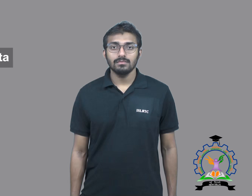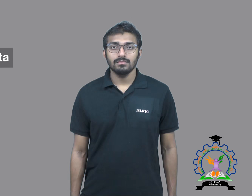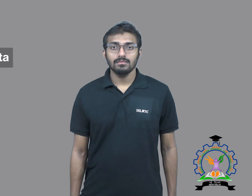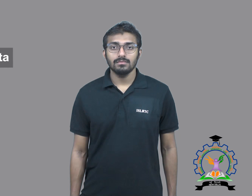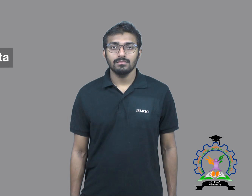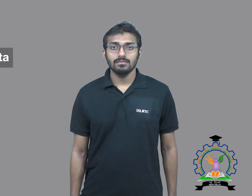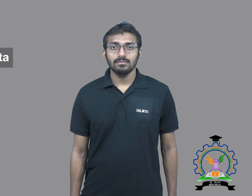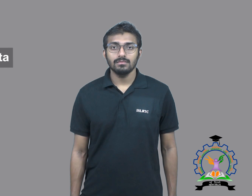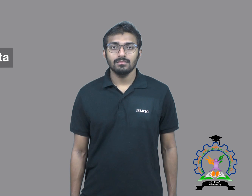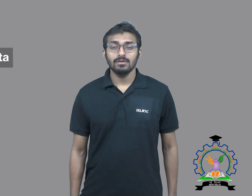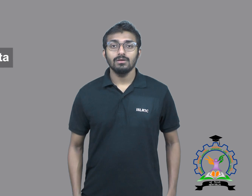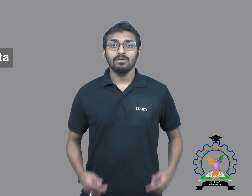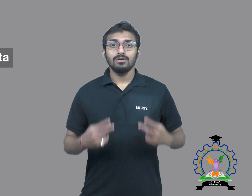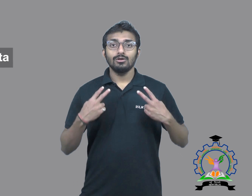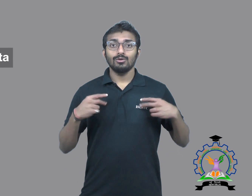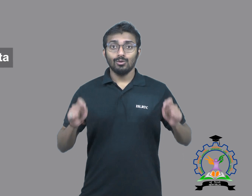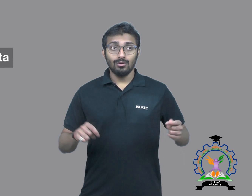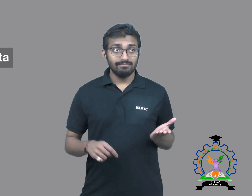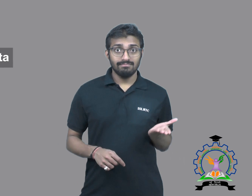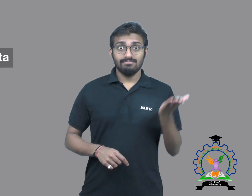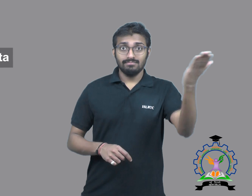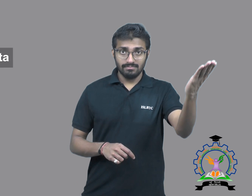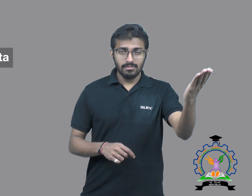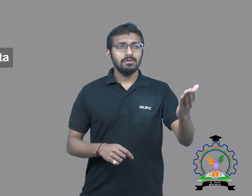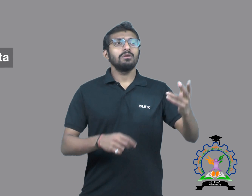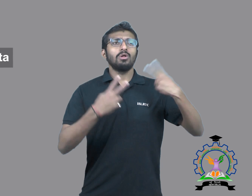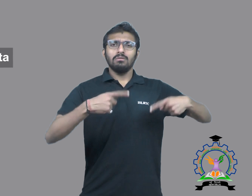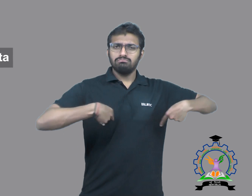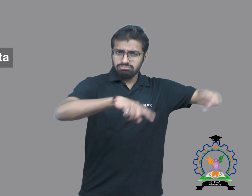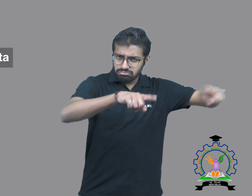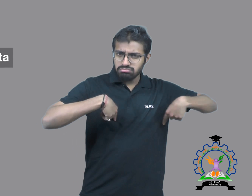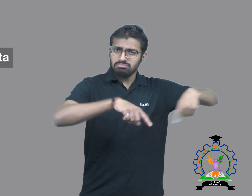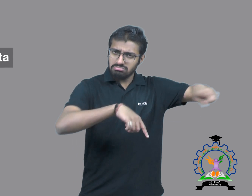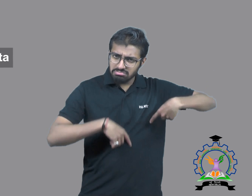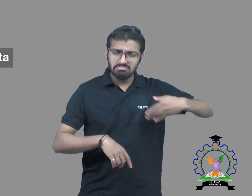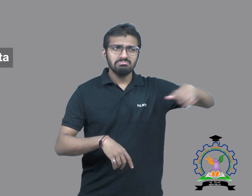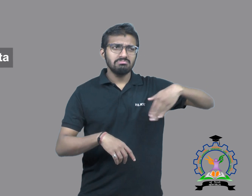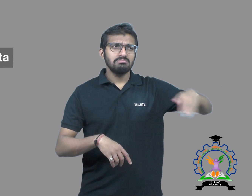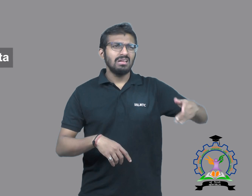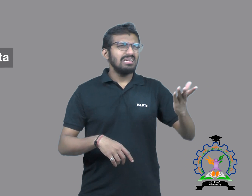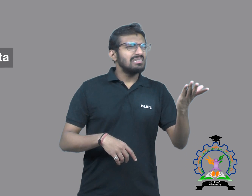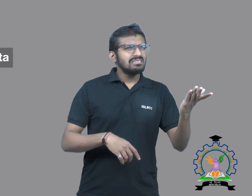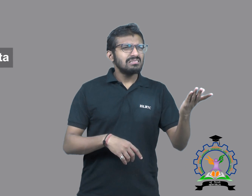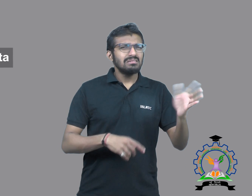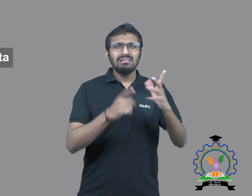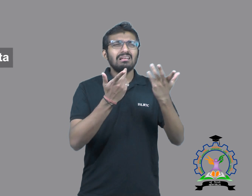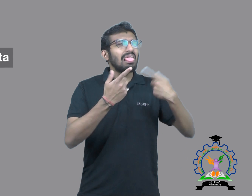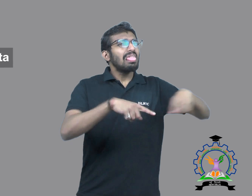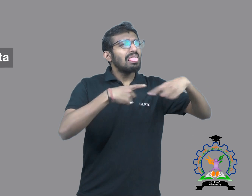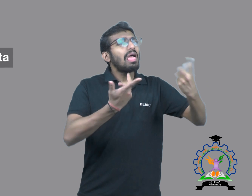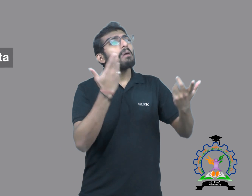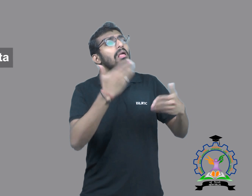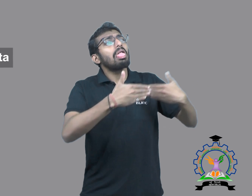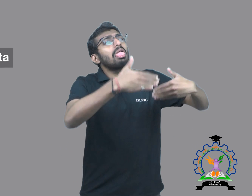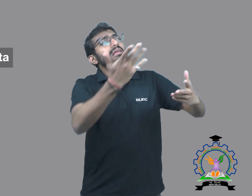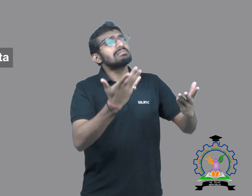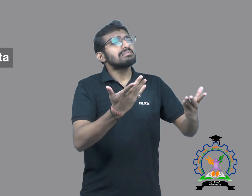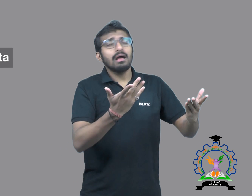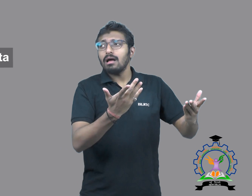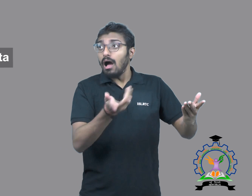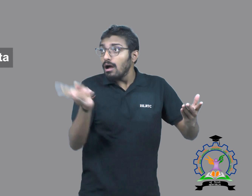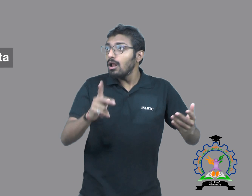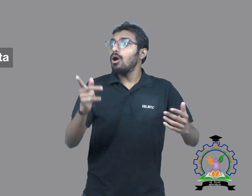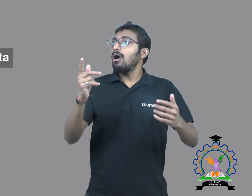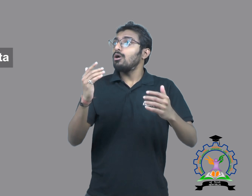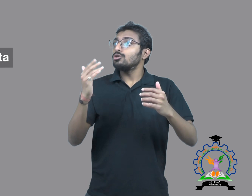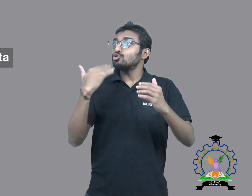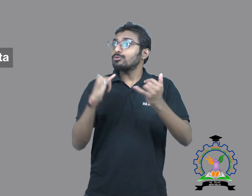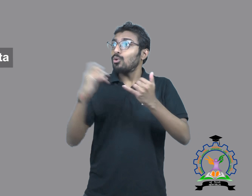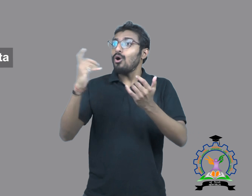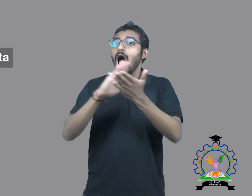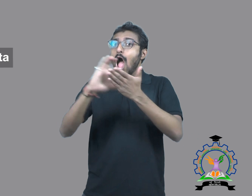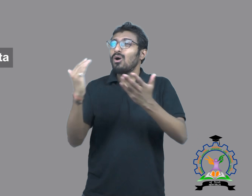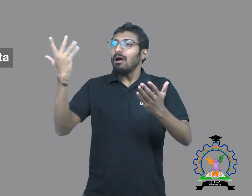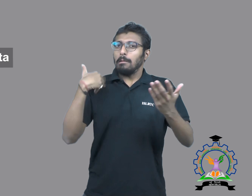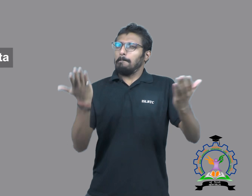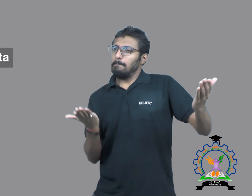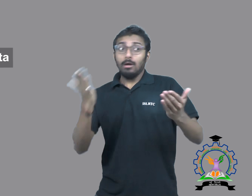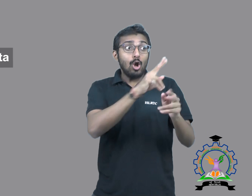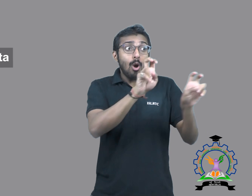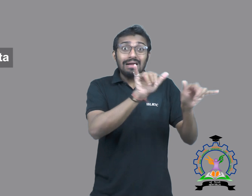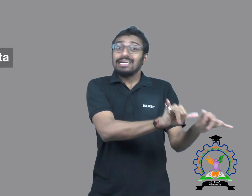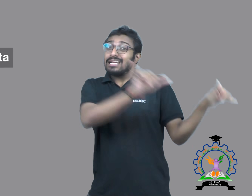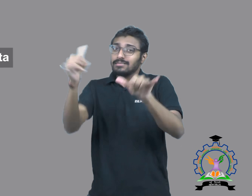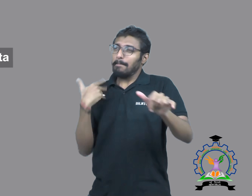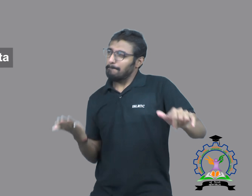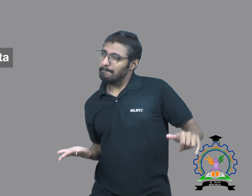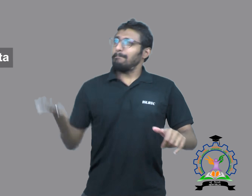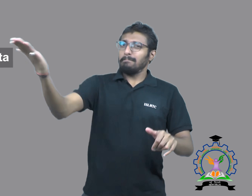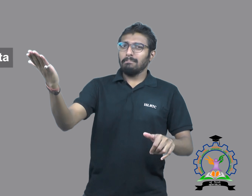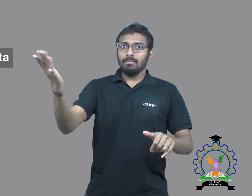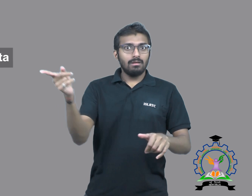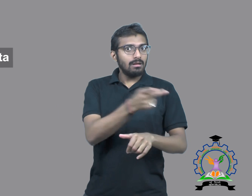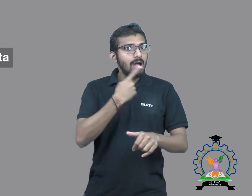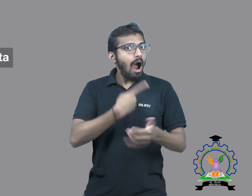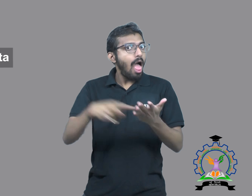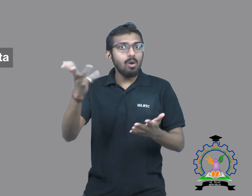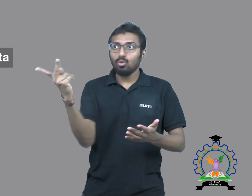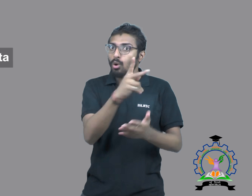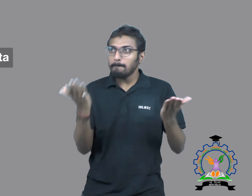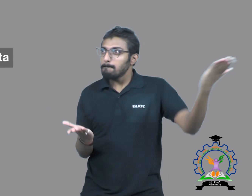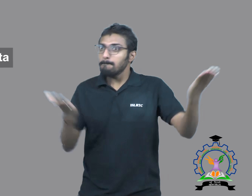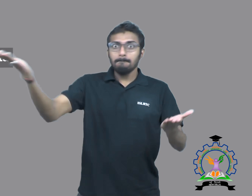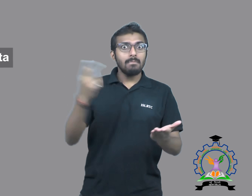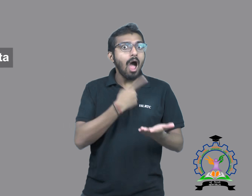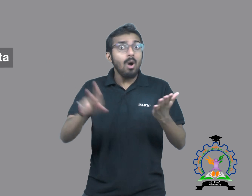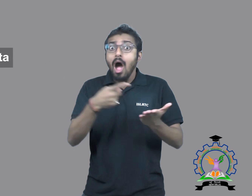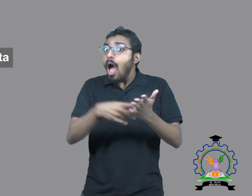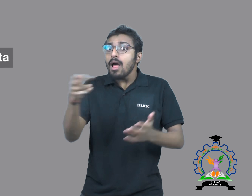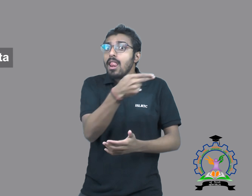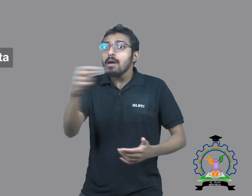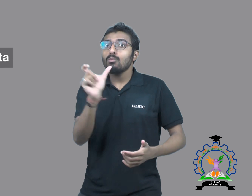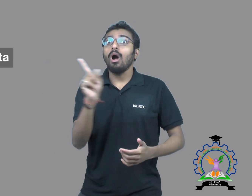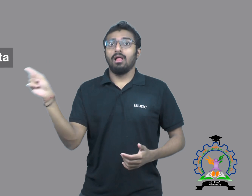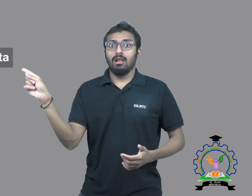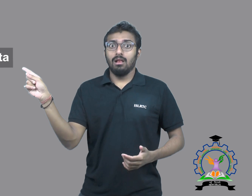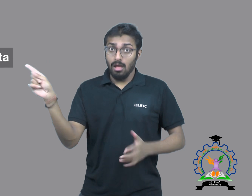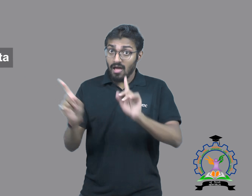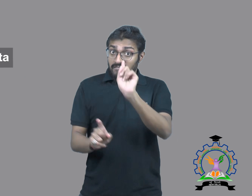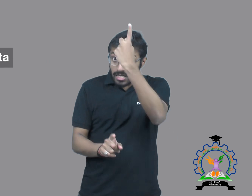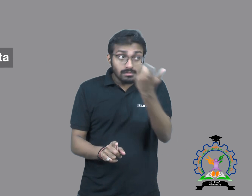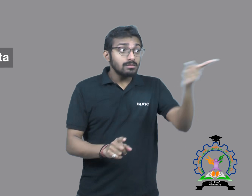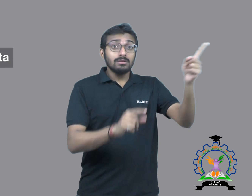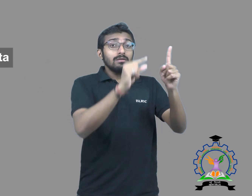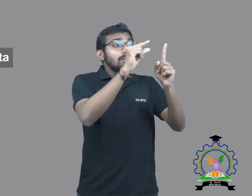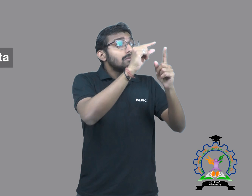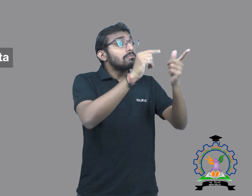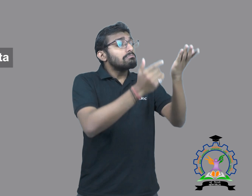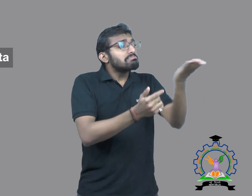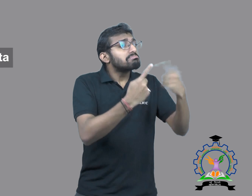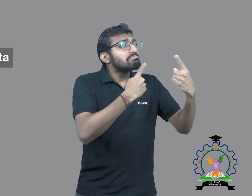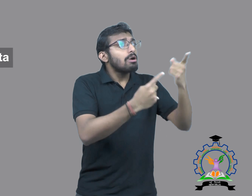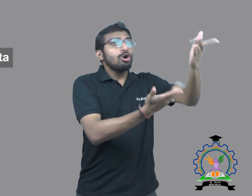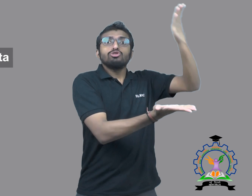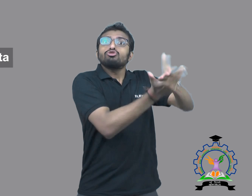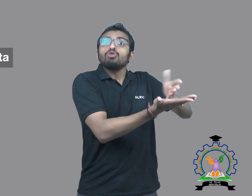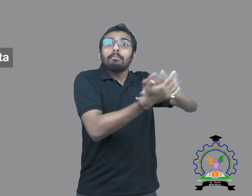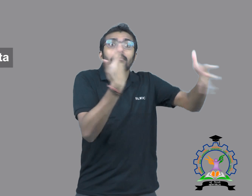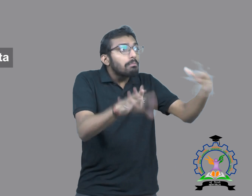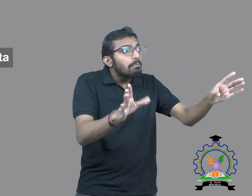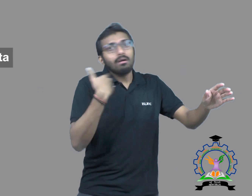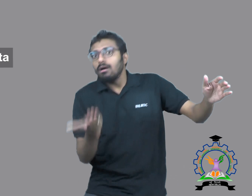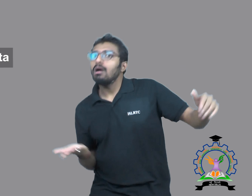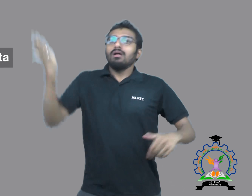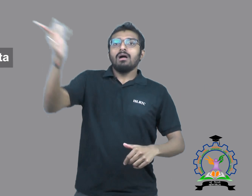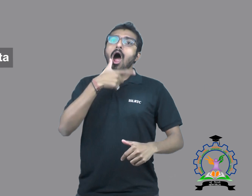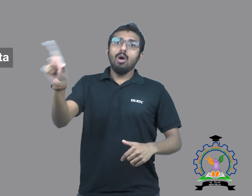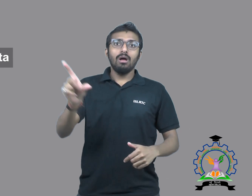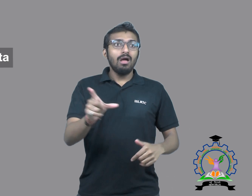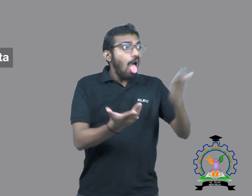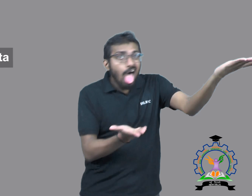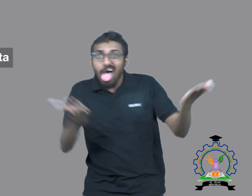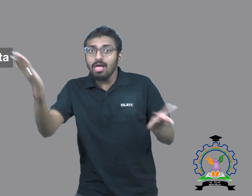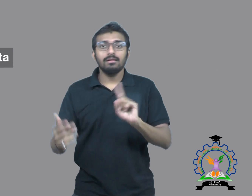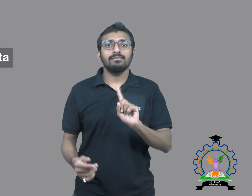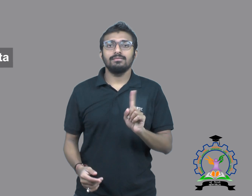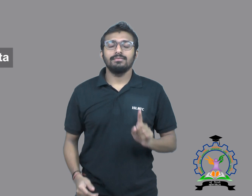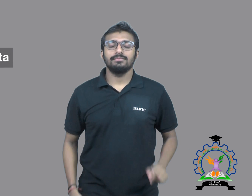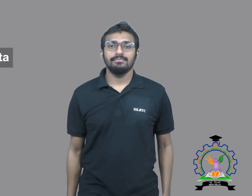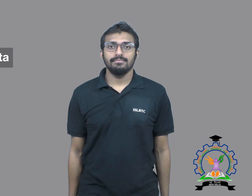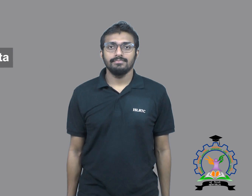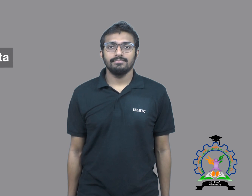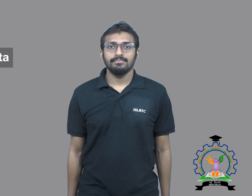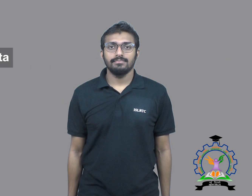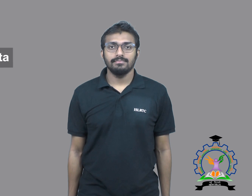Res Judicata